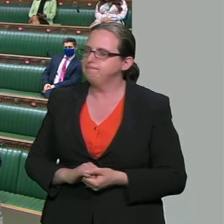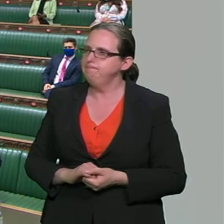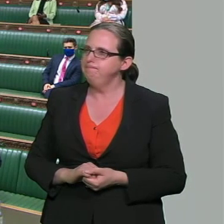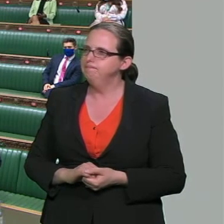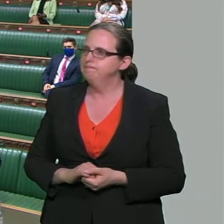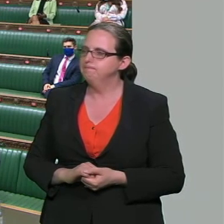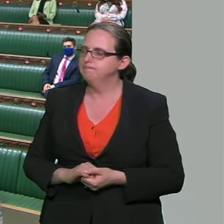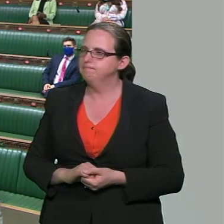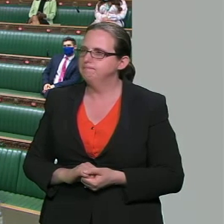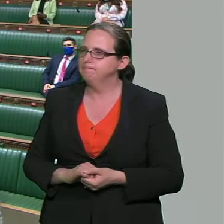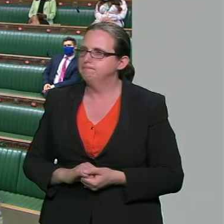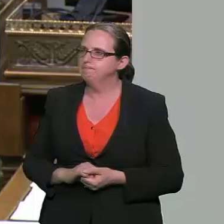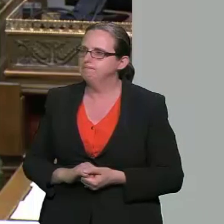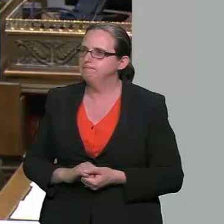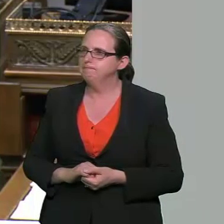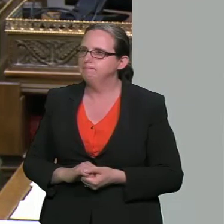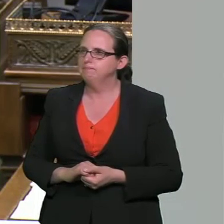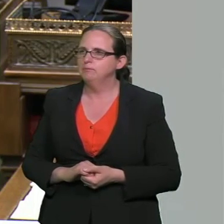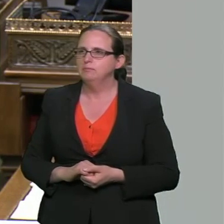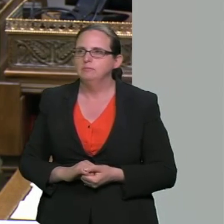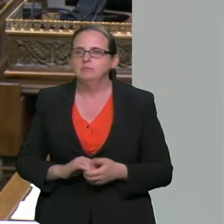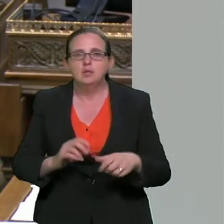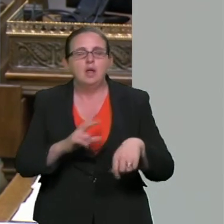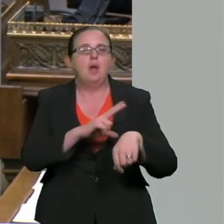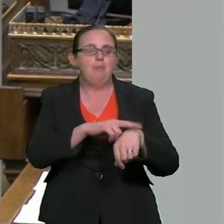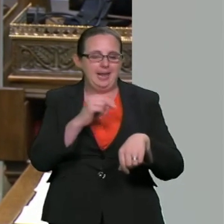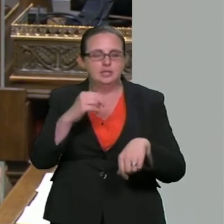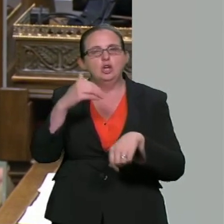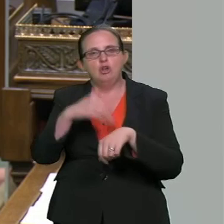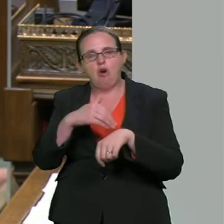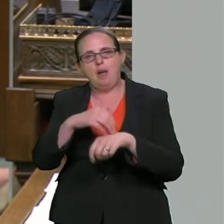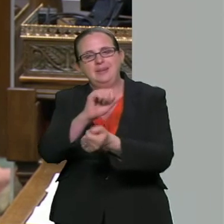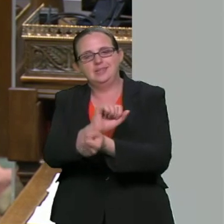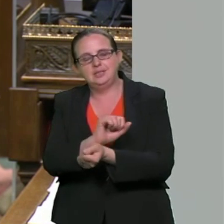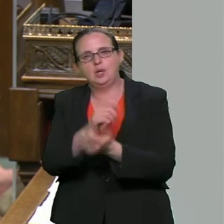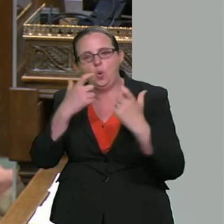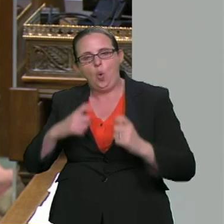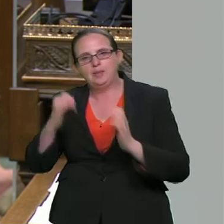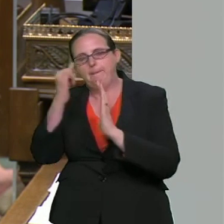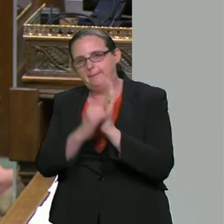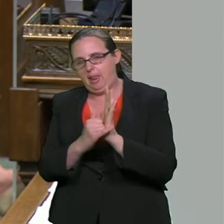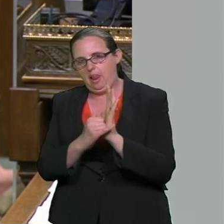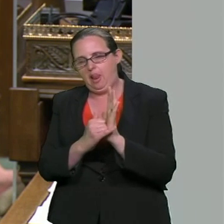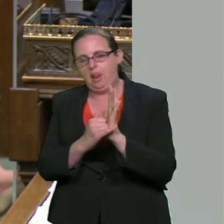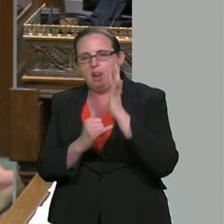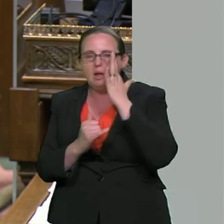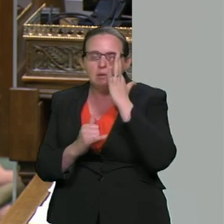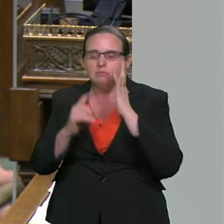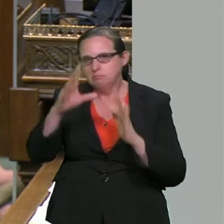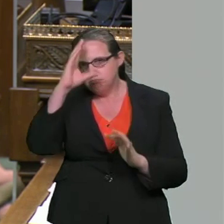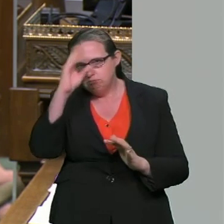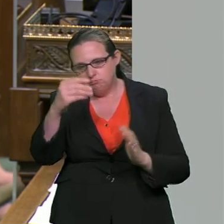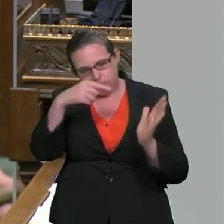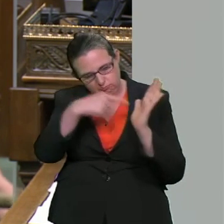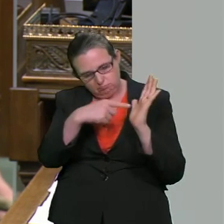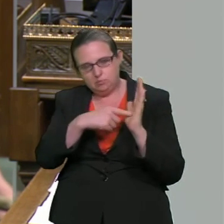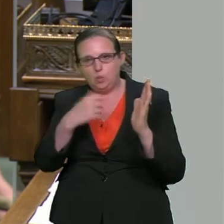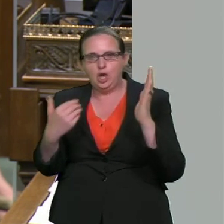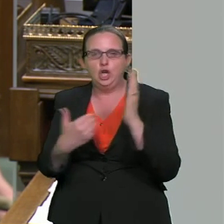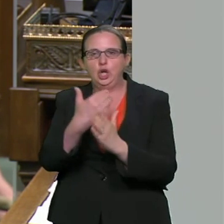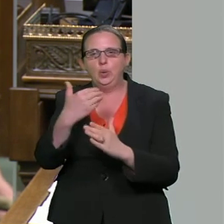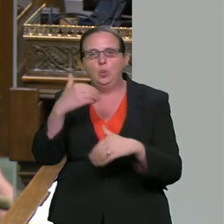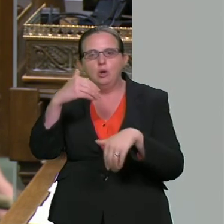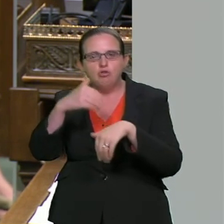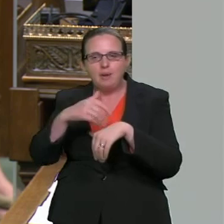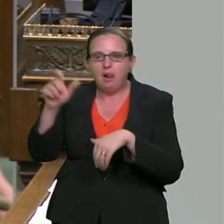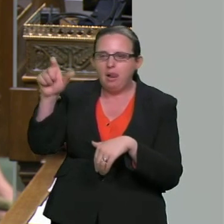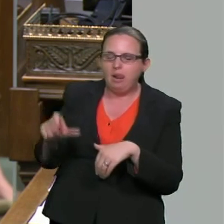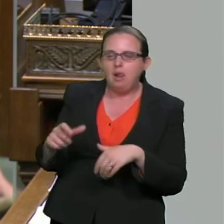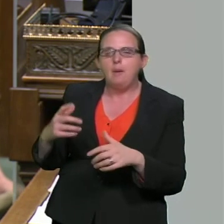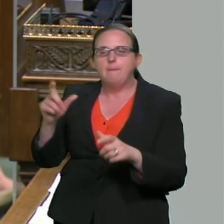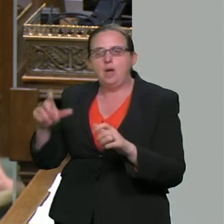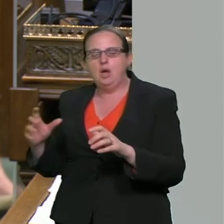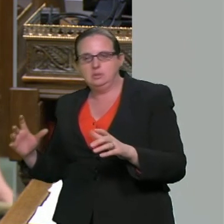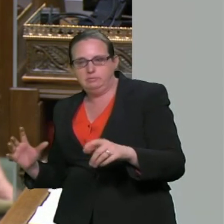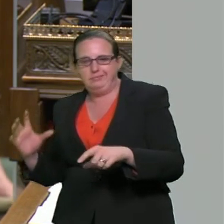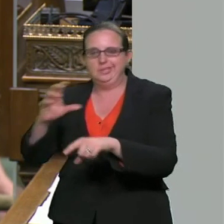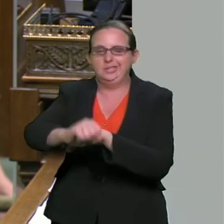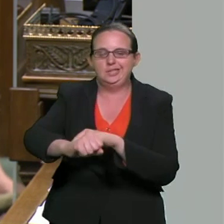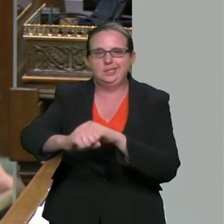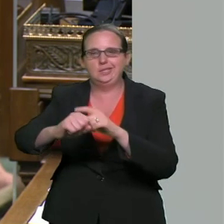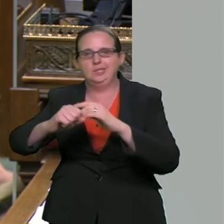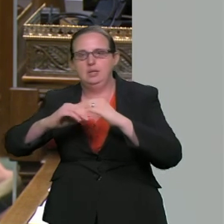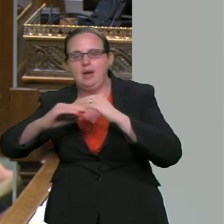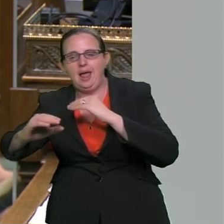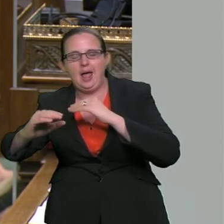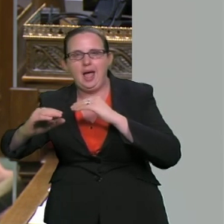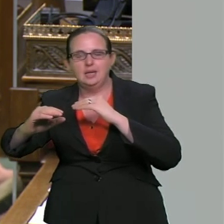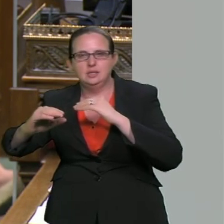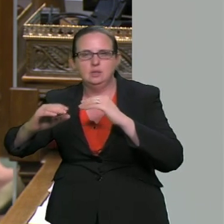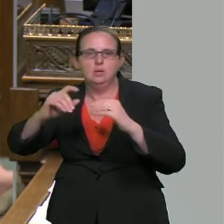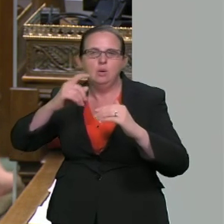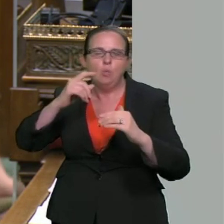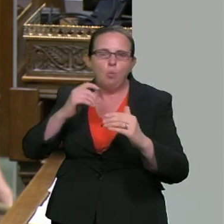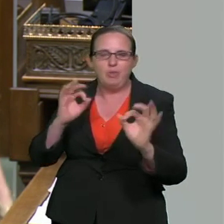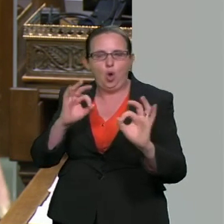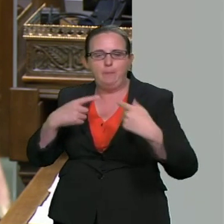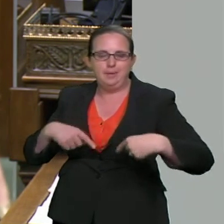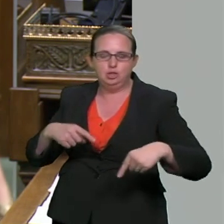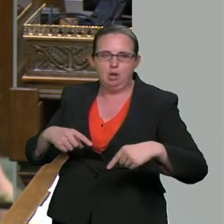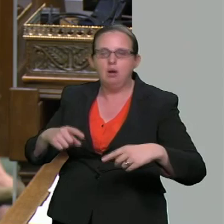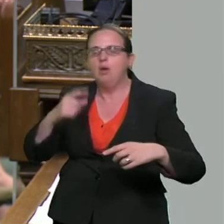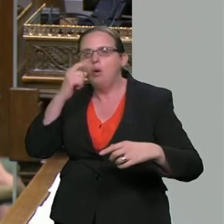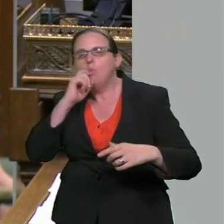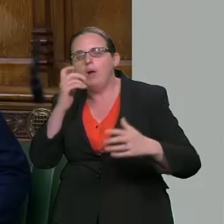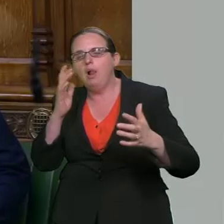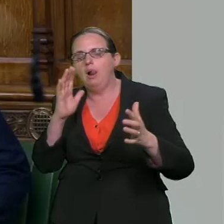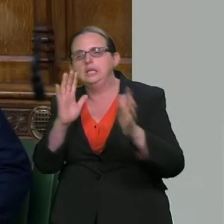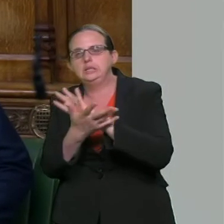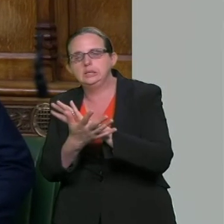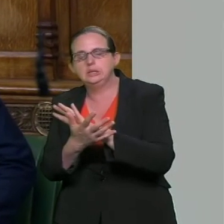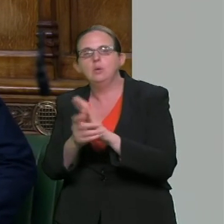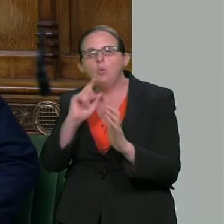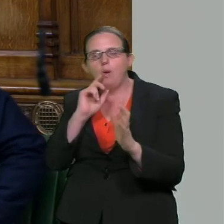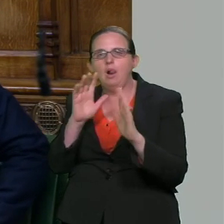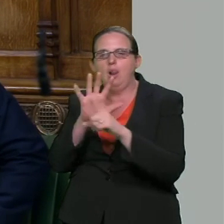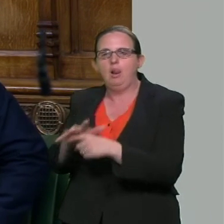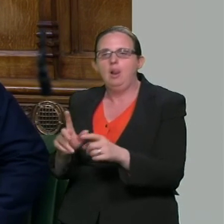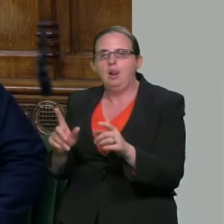The Police, Crime, Sentencing and Courts Bill, my honourable Friend will be pleased to know, introduces a new criminal offence where a person who resides or intends to reside on land in a vehicle without permission and has caused or is likely to cause significant damage or distress can face new penalties.